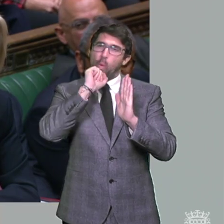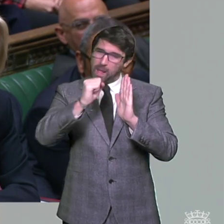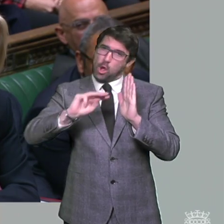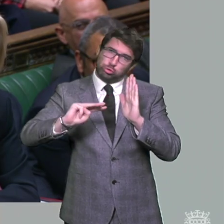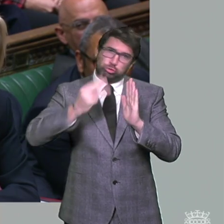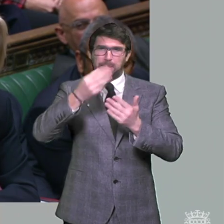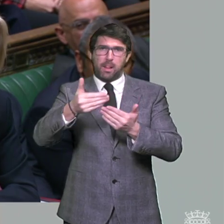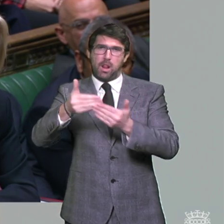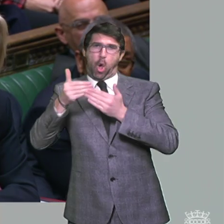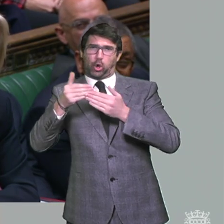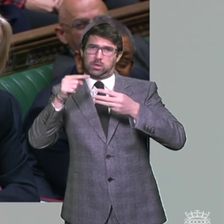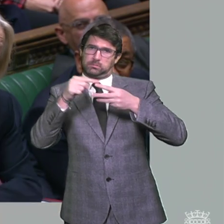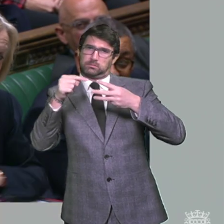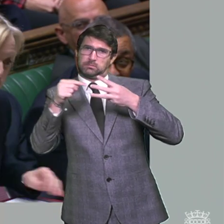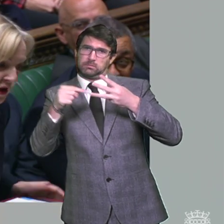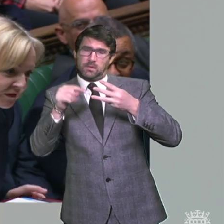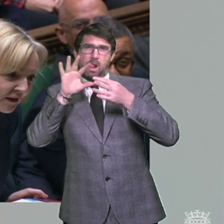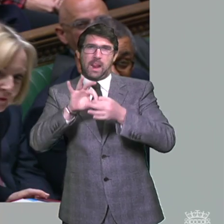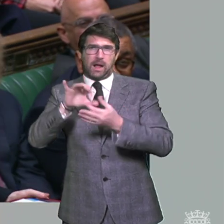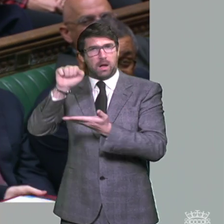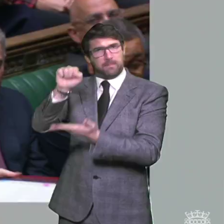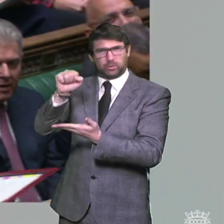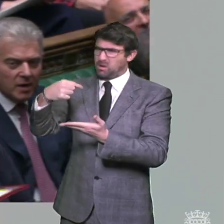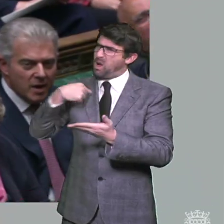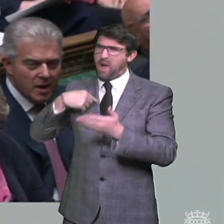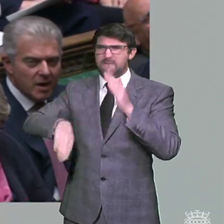I am completely committed to it and so is the Chancellor.